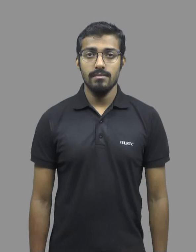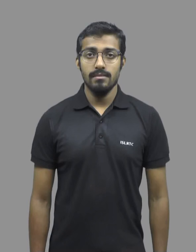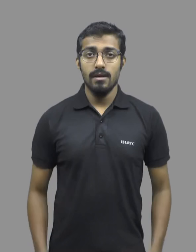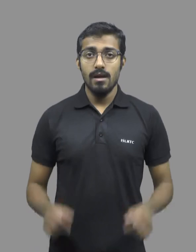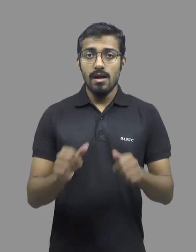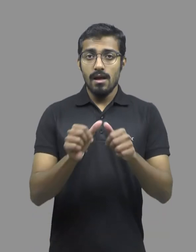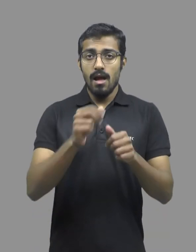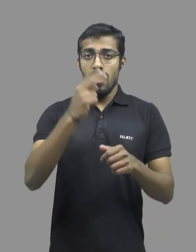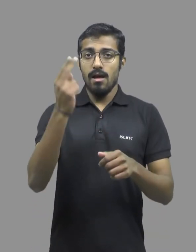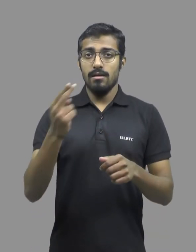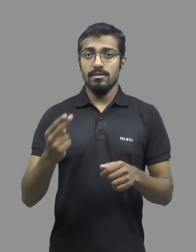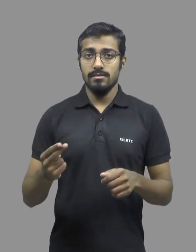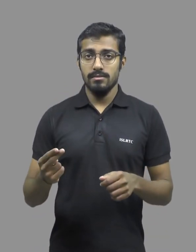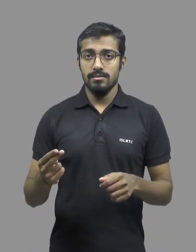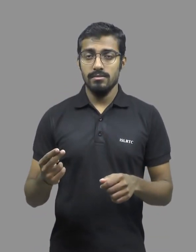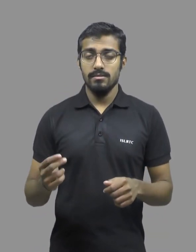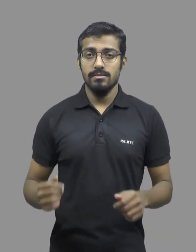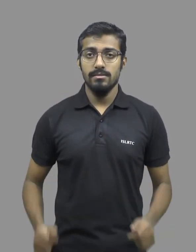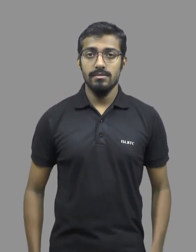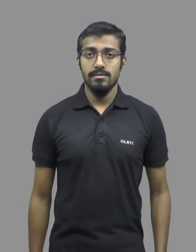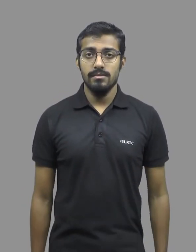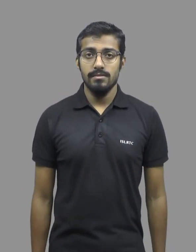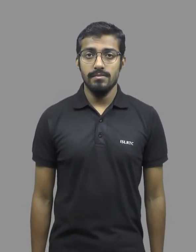Art